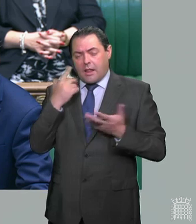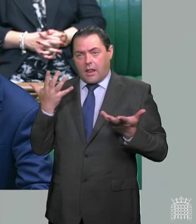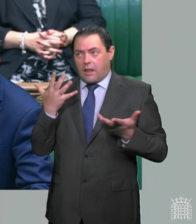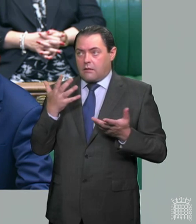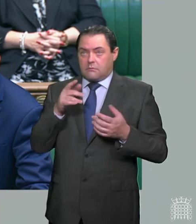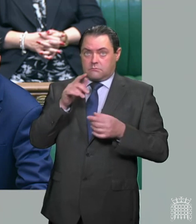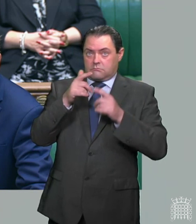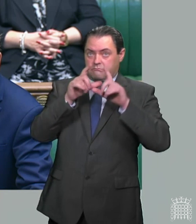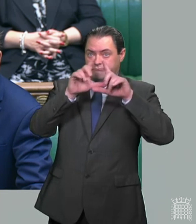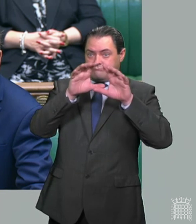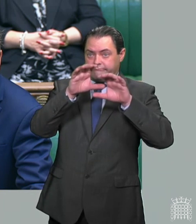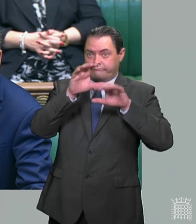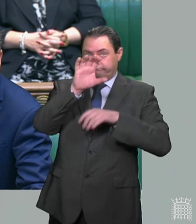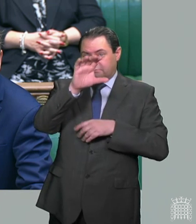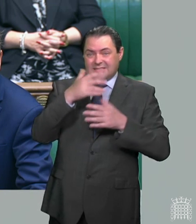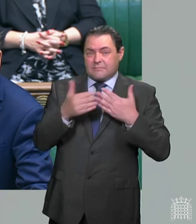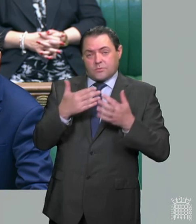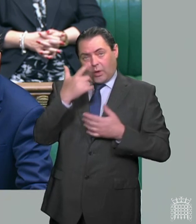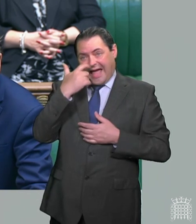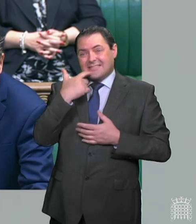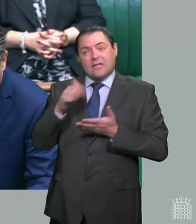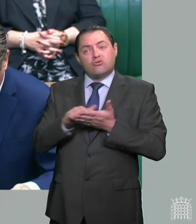he cannot do; what he can do—quite straightforwardly, virtually or otherwise—is say sorry.